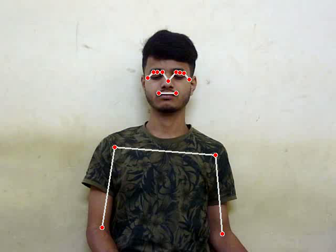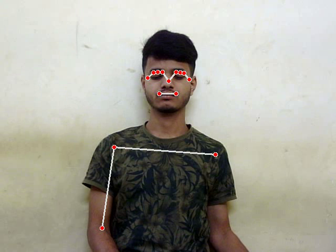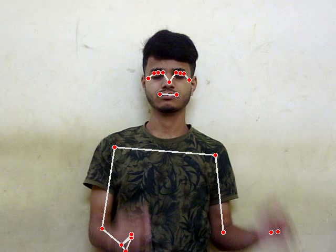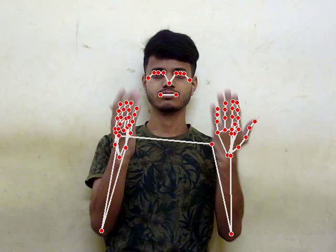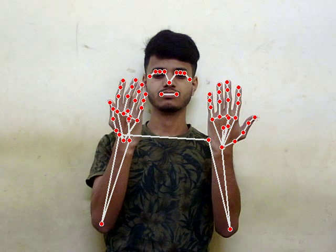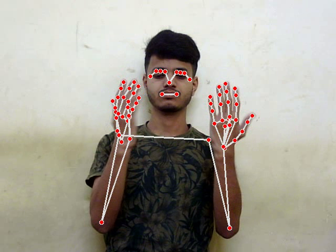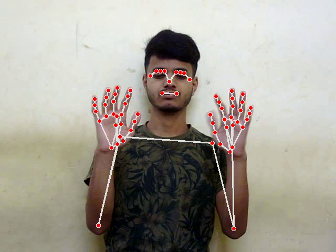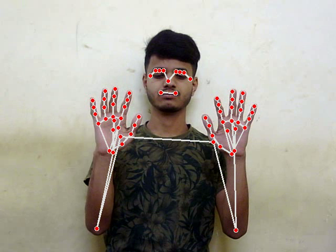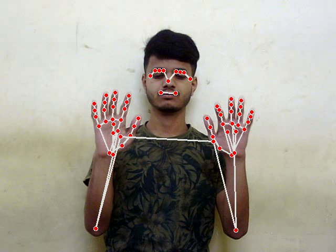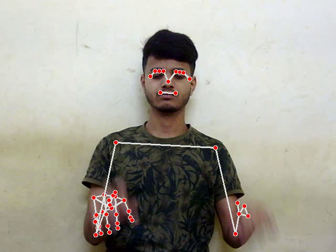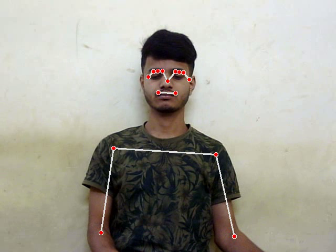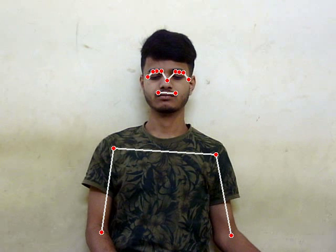do not want